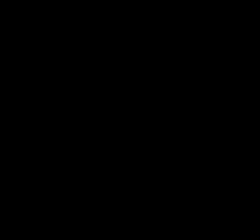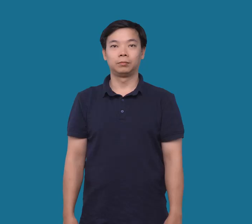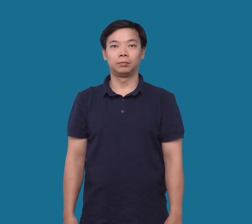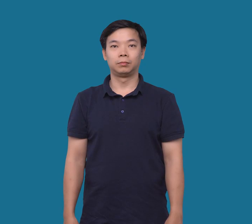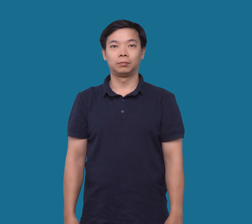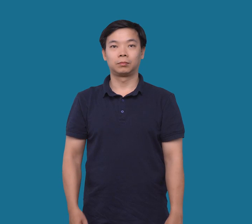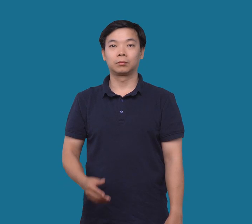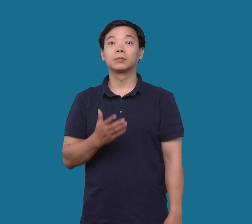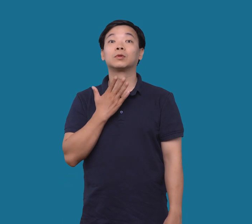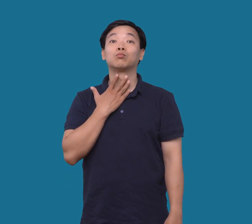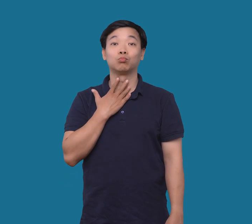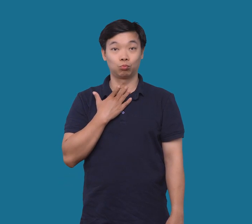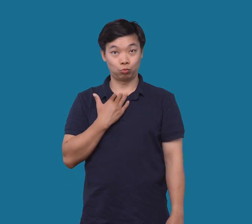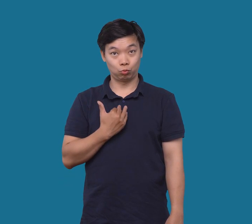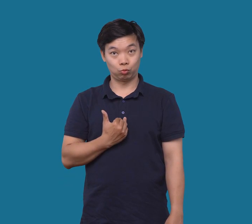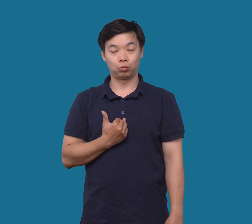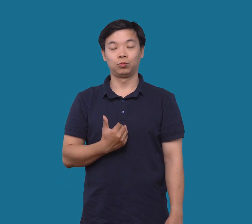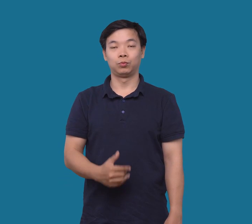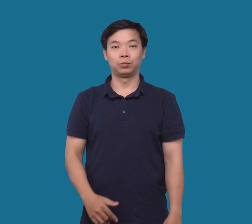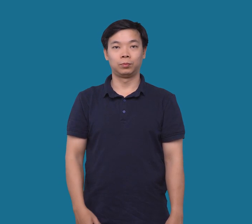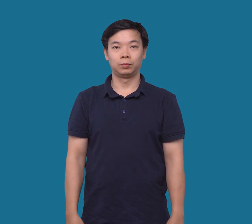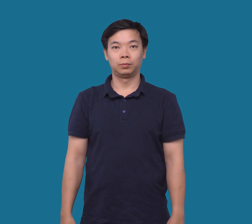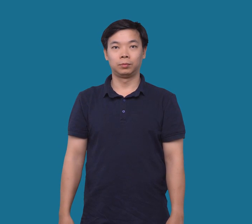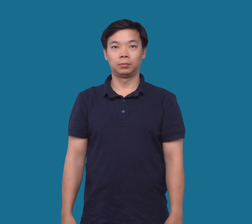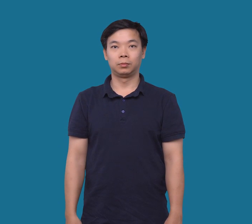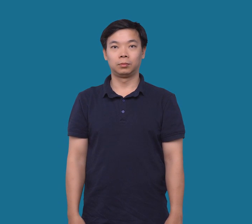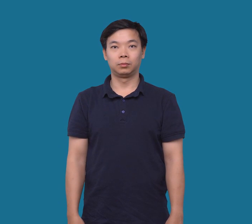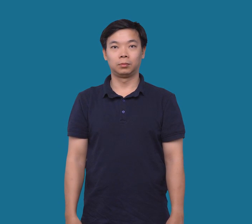muốn